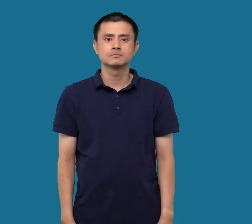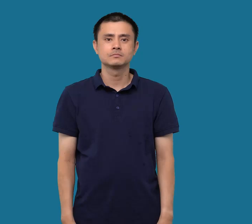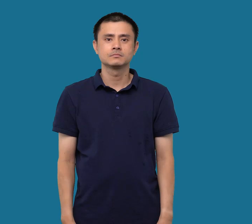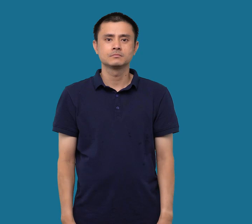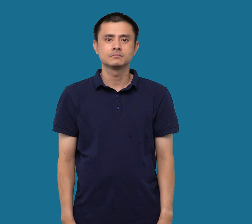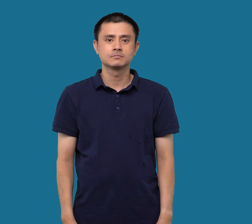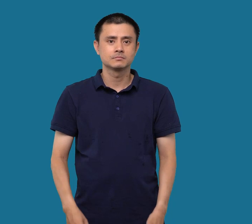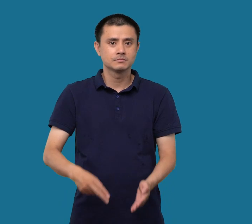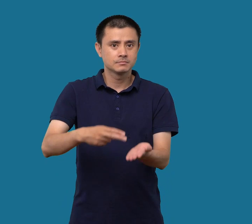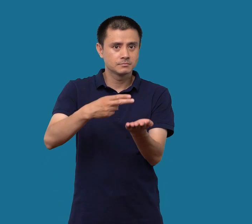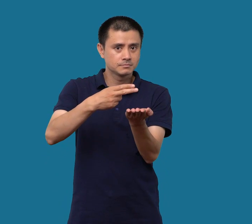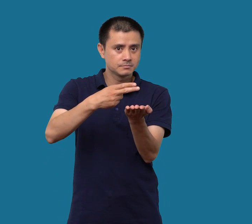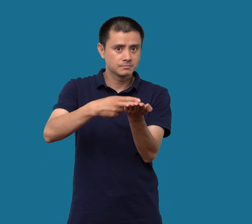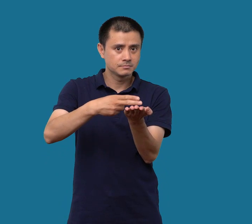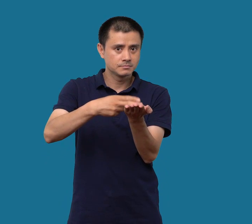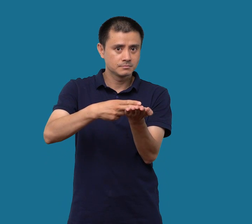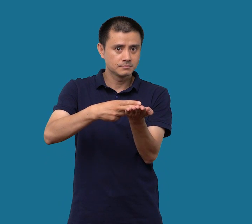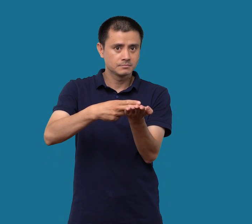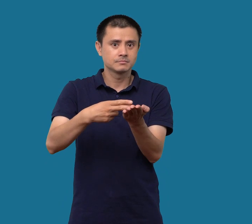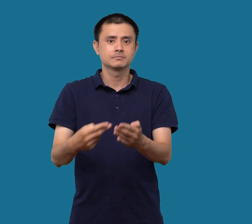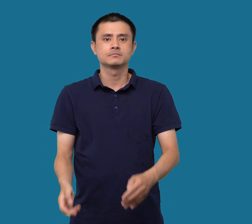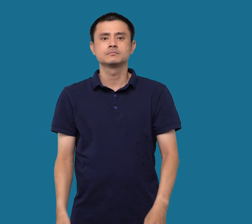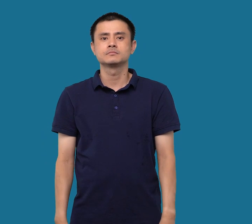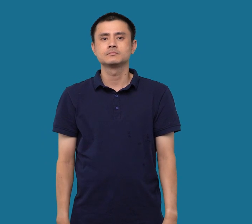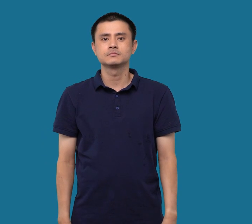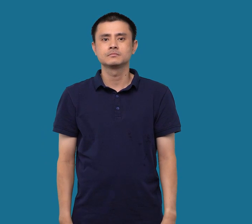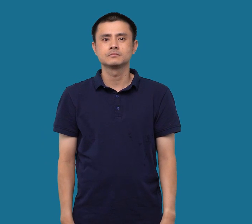giường